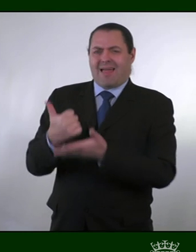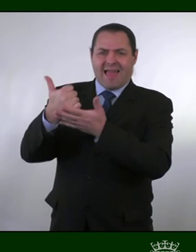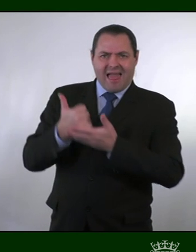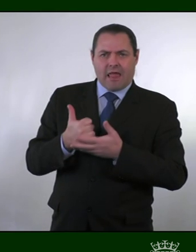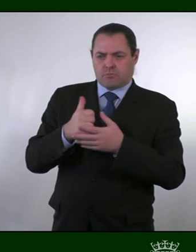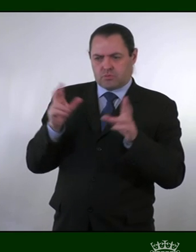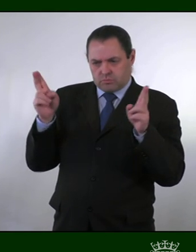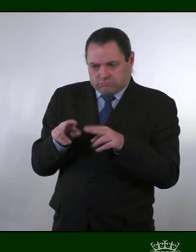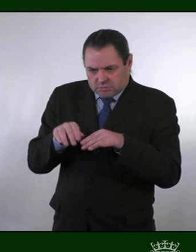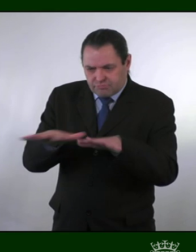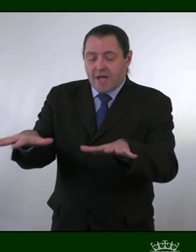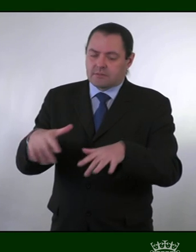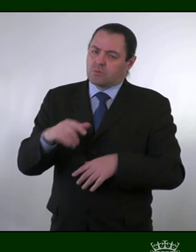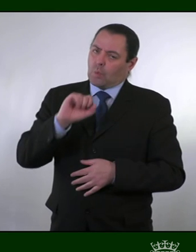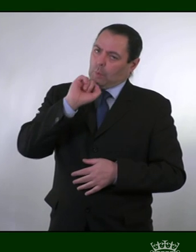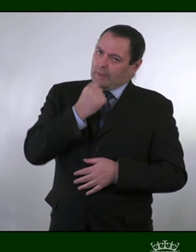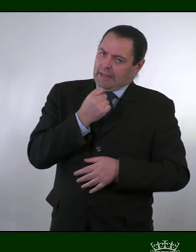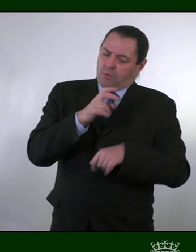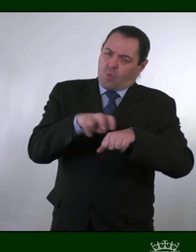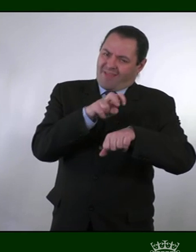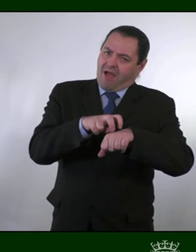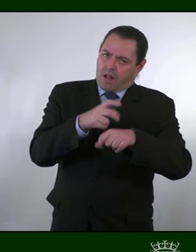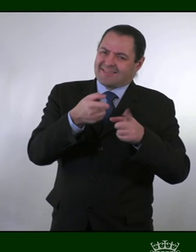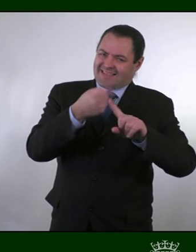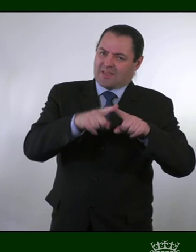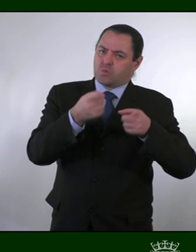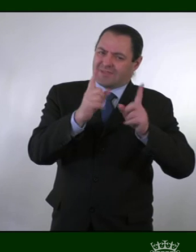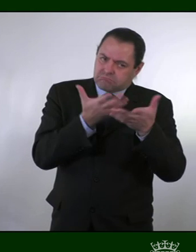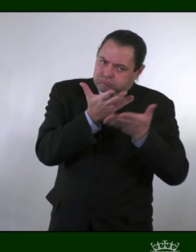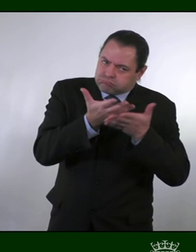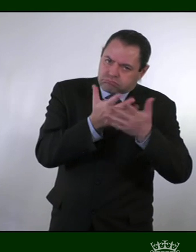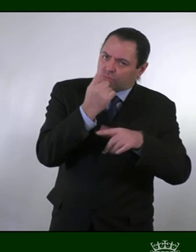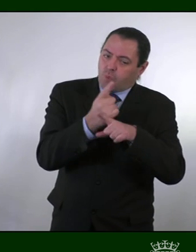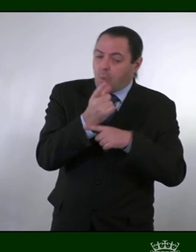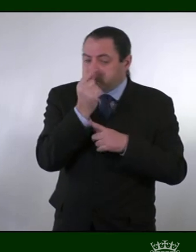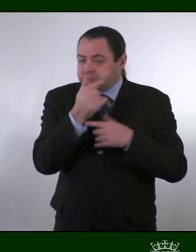We will certainly be talking to the Northern Ireland Executive about how to proceed.